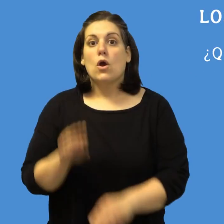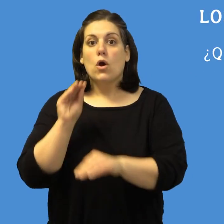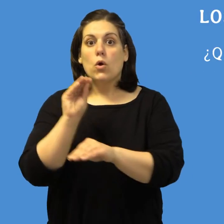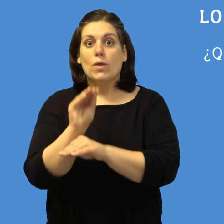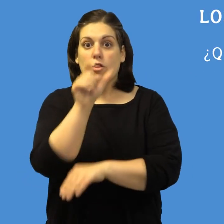cuidar